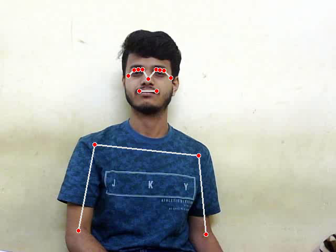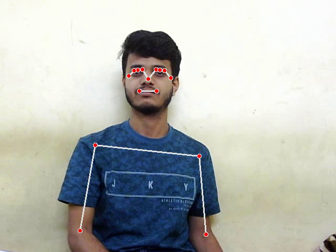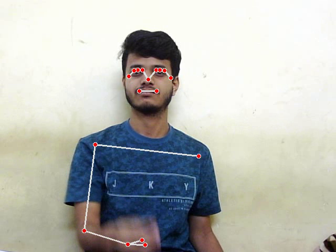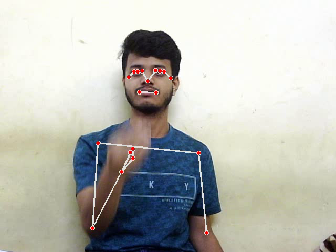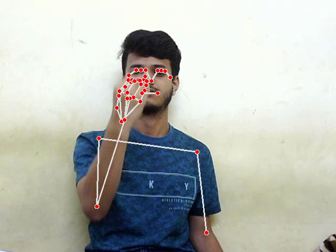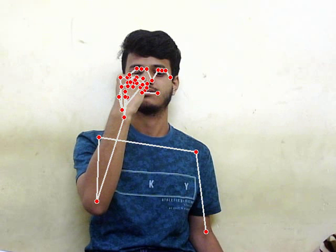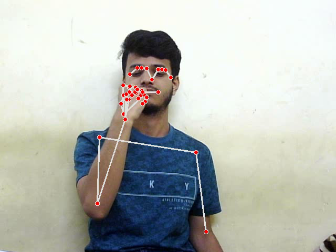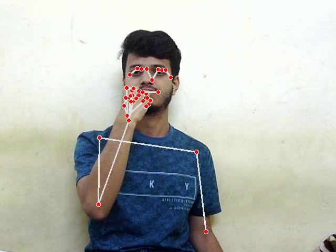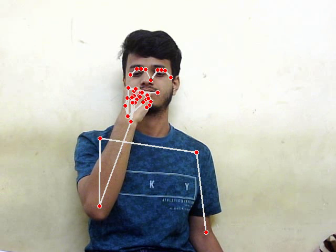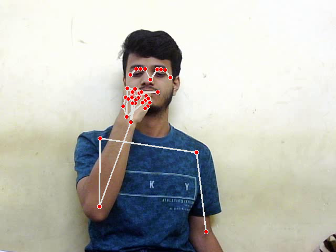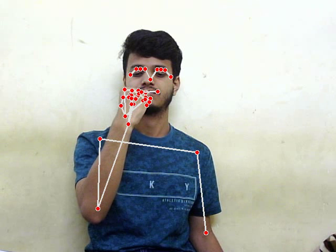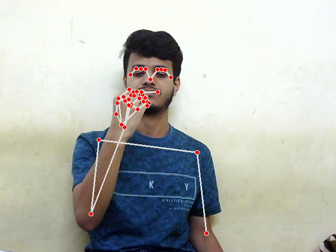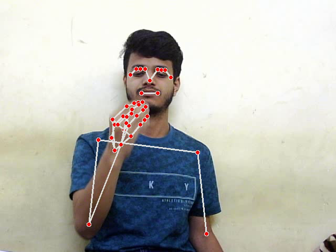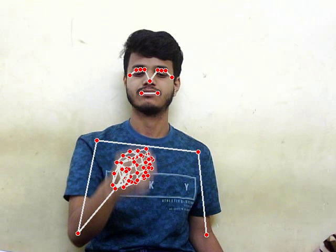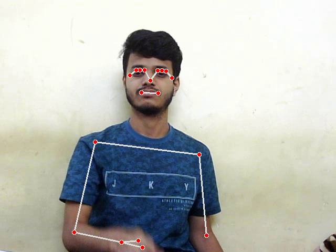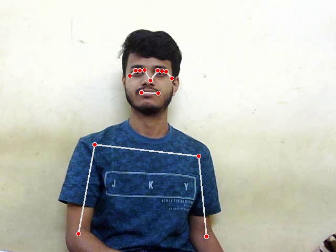eat